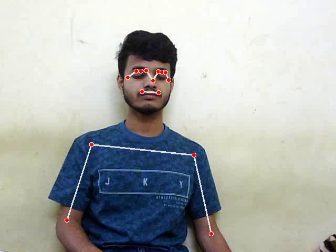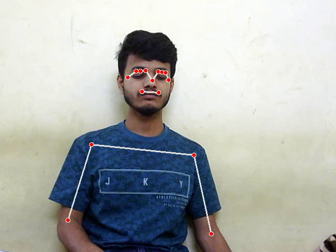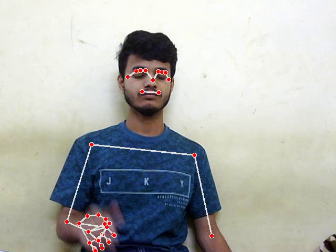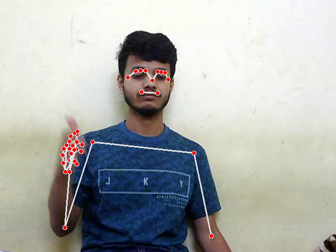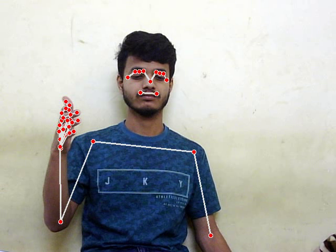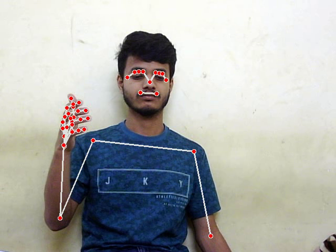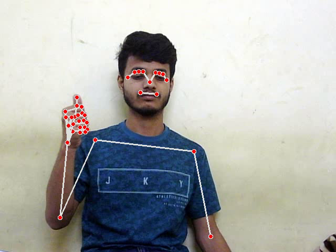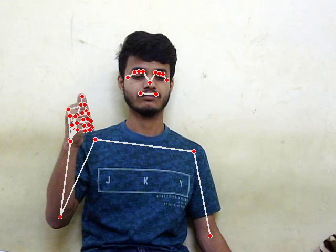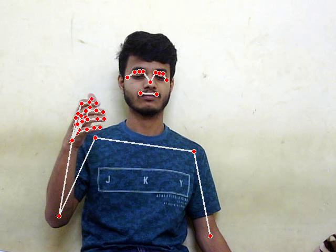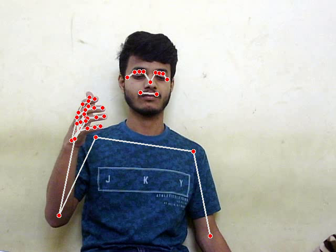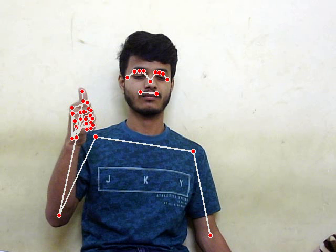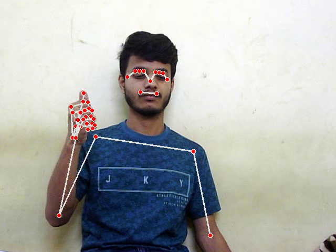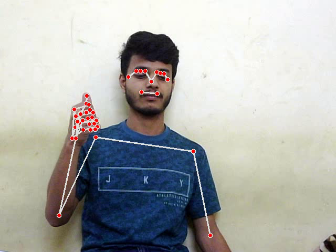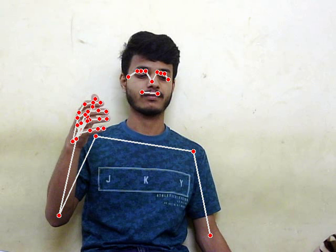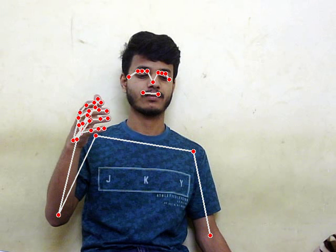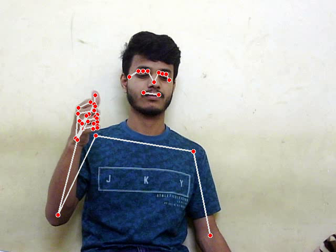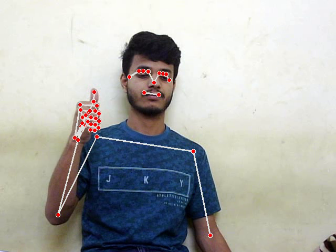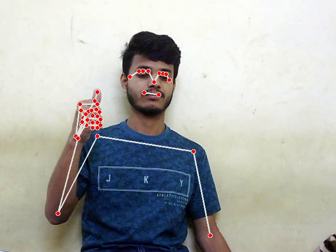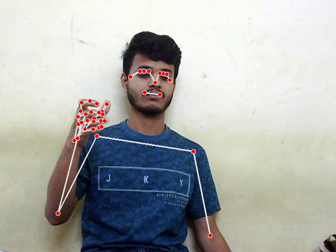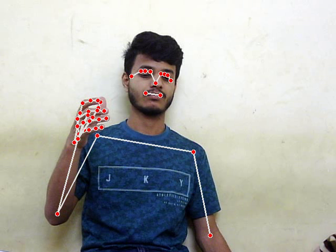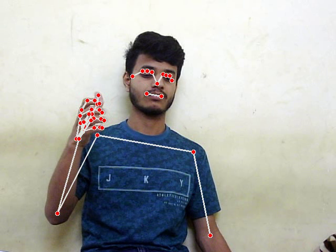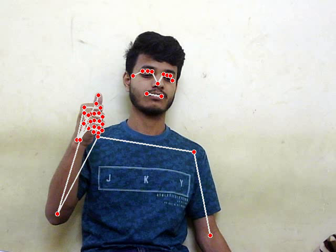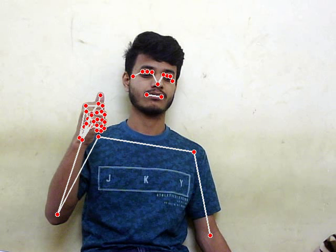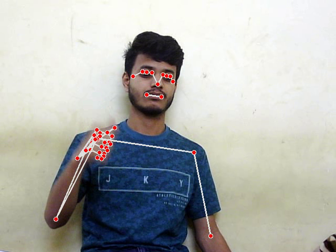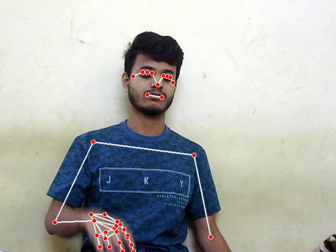milk